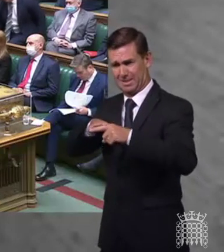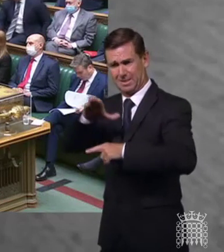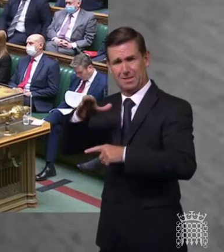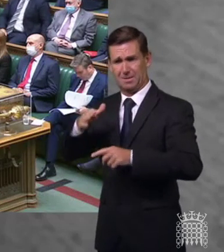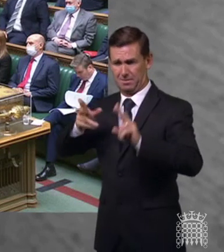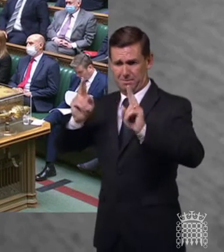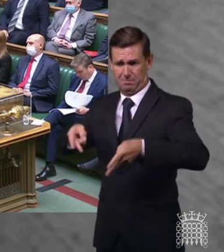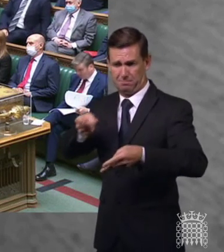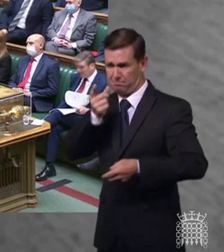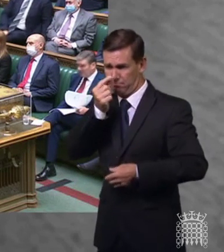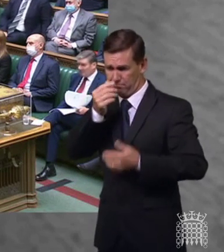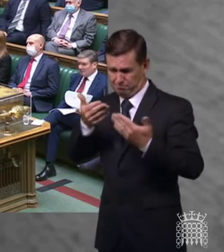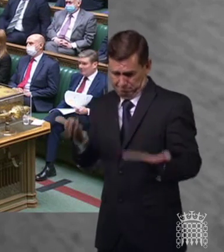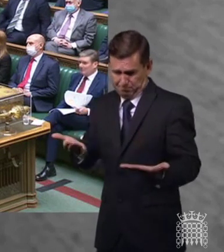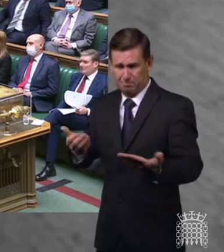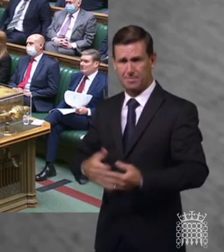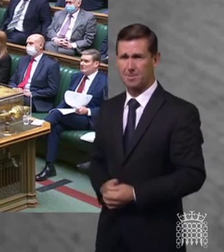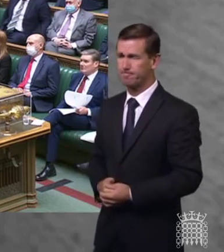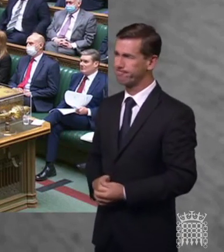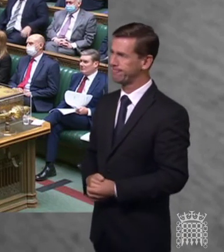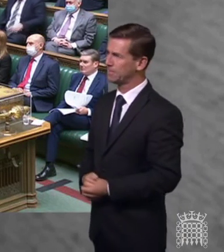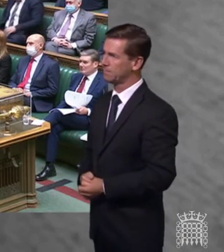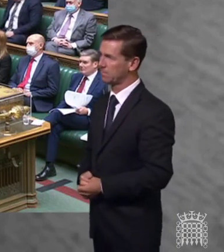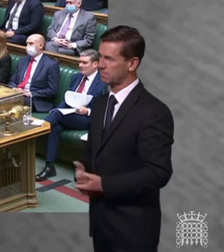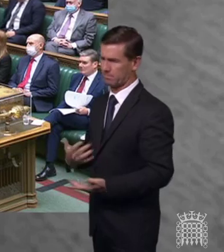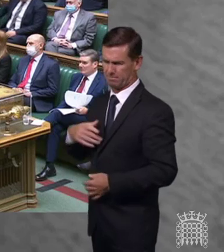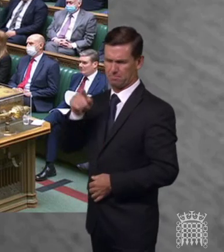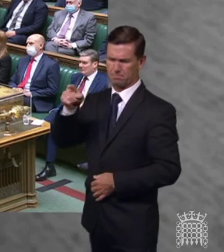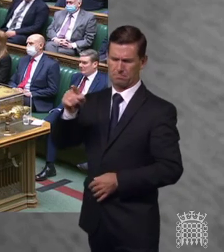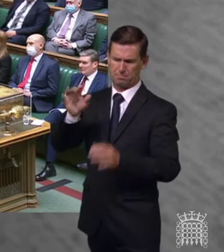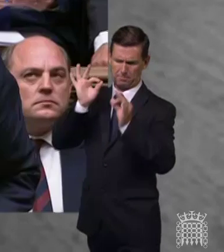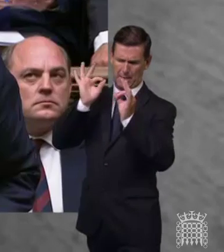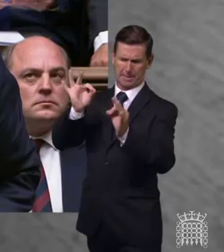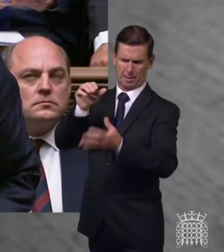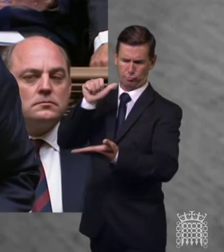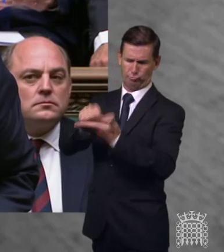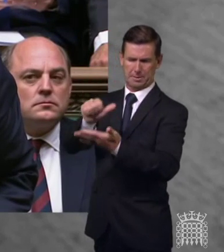The honourable Gentleman raises exactly the right question.